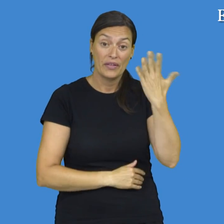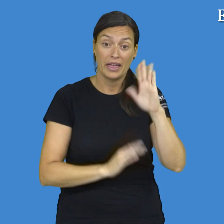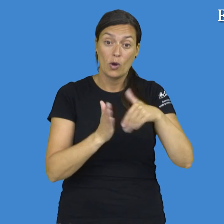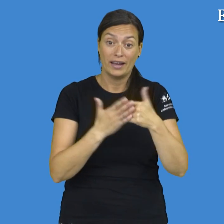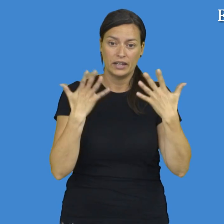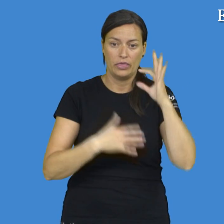hasta